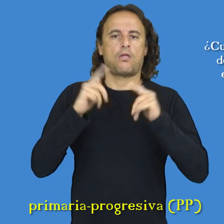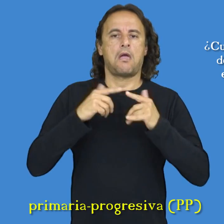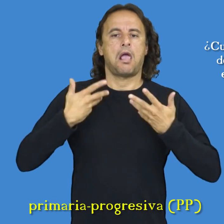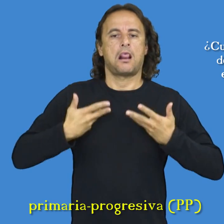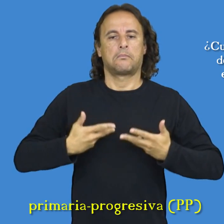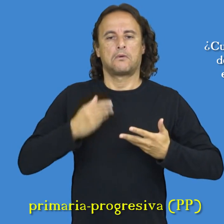relajar